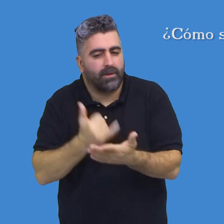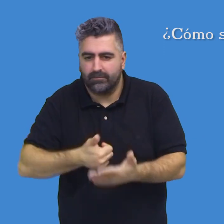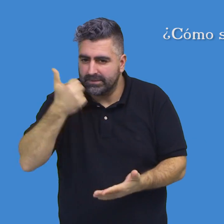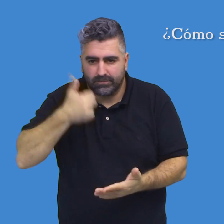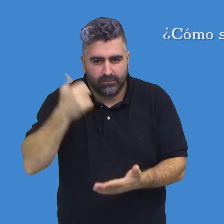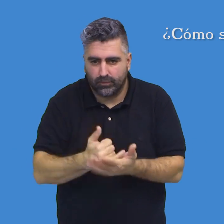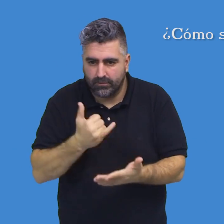más cantidad